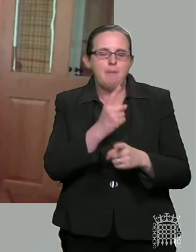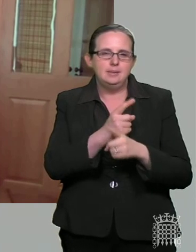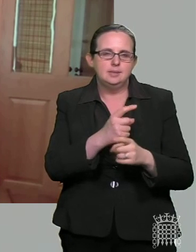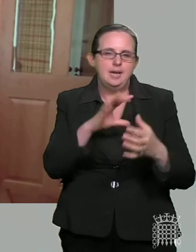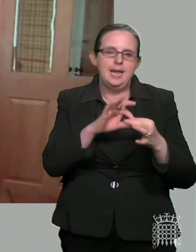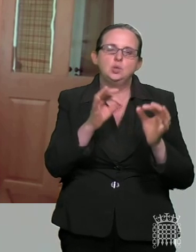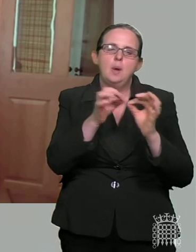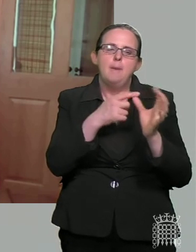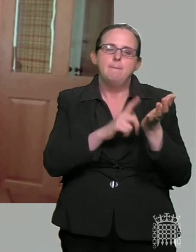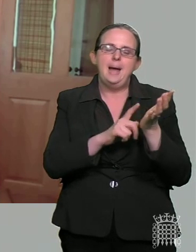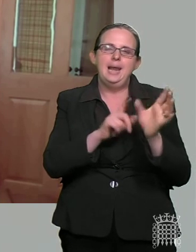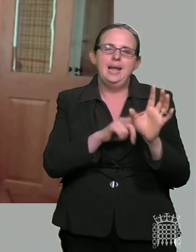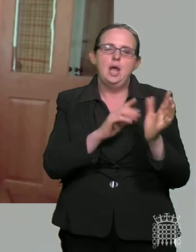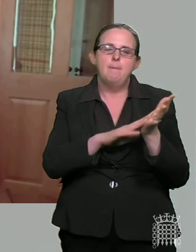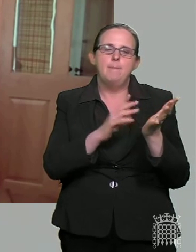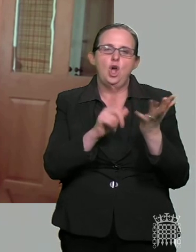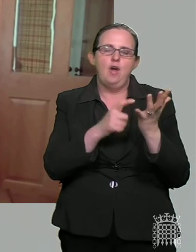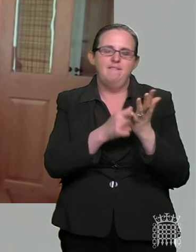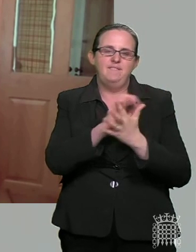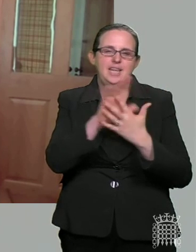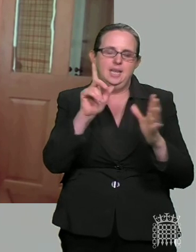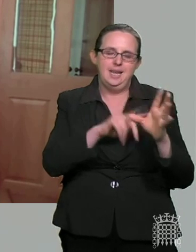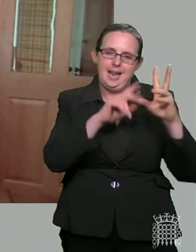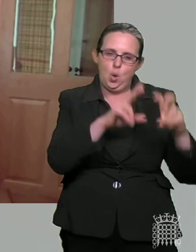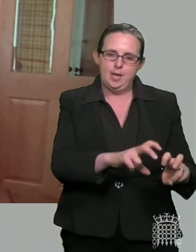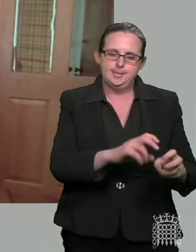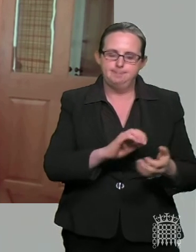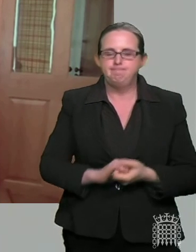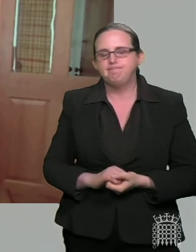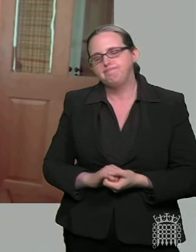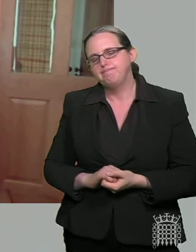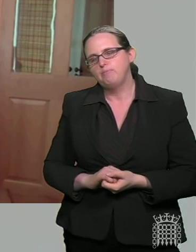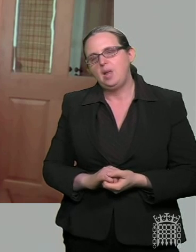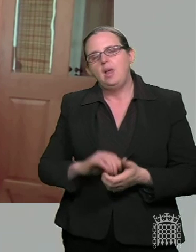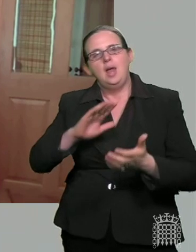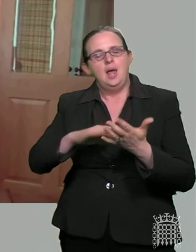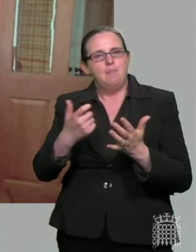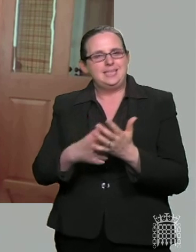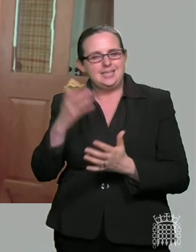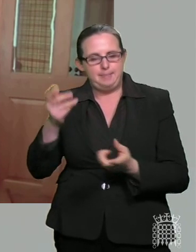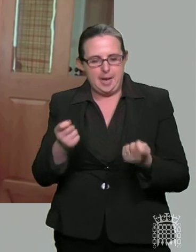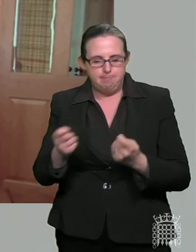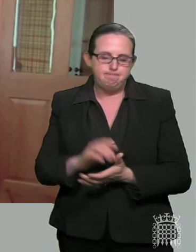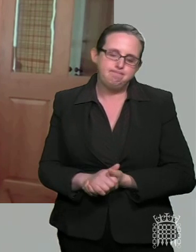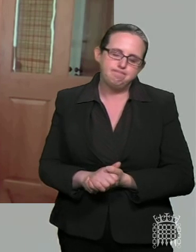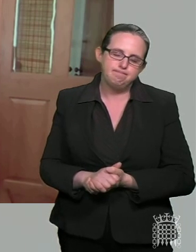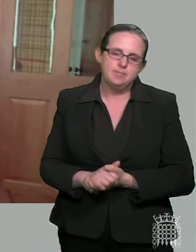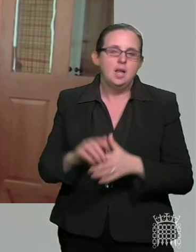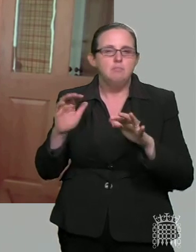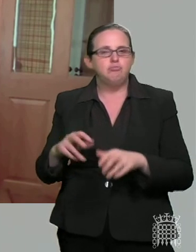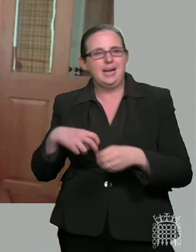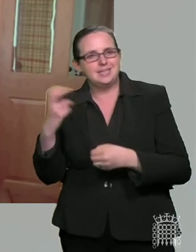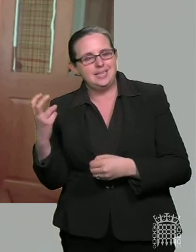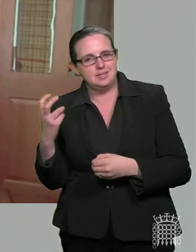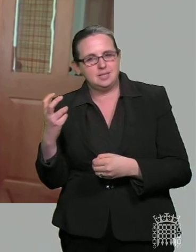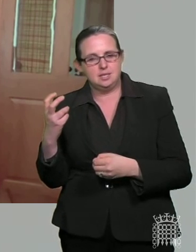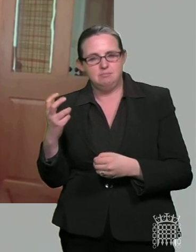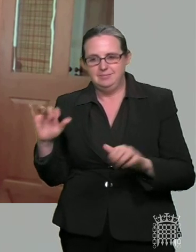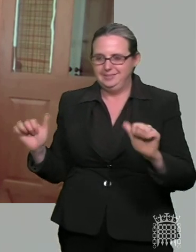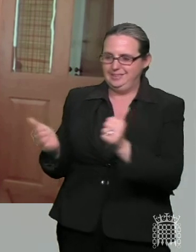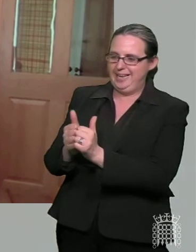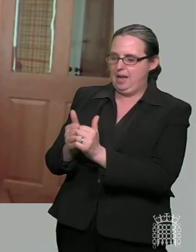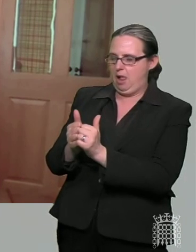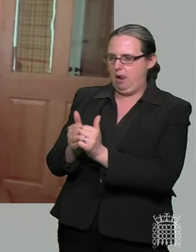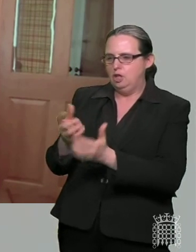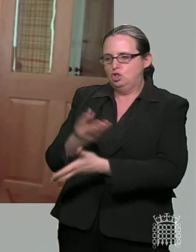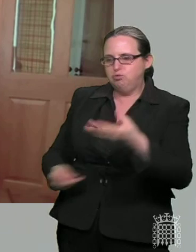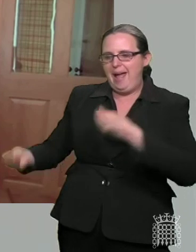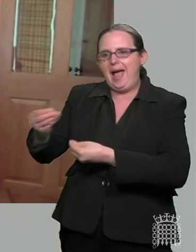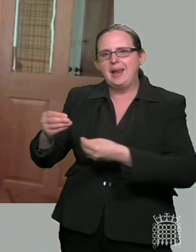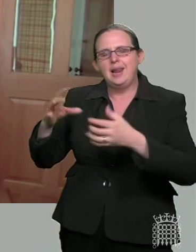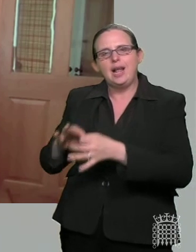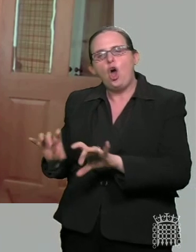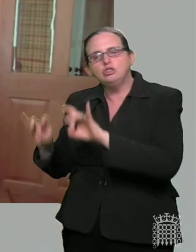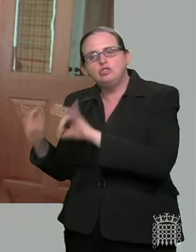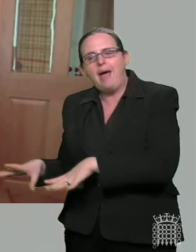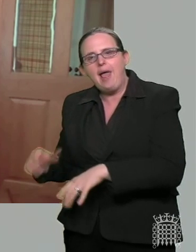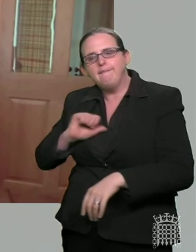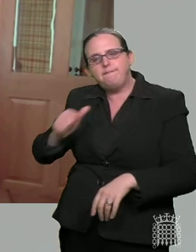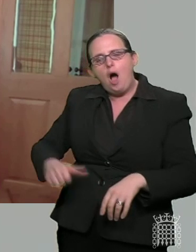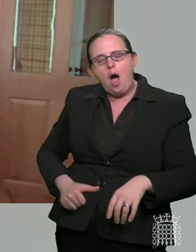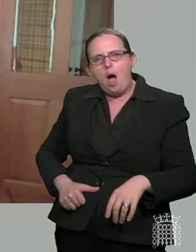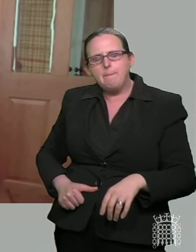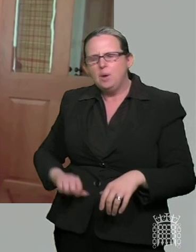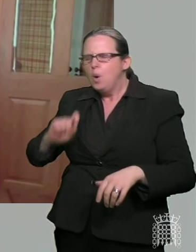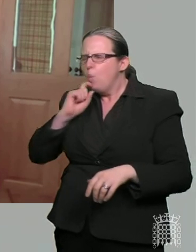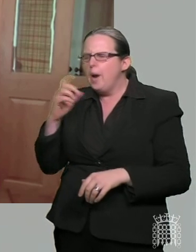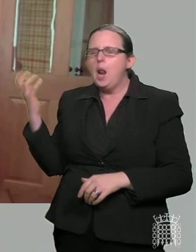As a member of Scotland’s crofter community, I understand just how disastrous a Brexit trade deal with Australia, as proposed by this Tory Government, would be for Scotland’s farming and crofting sectors.